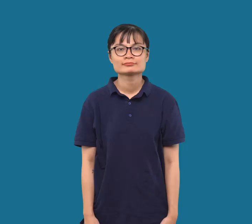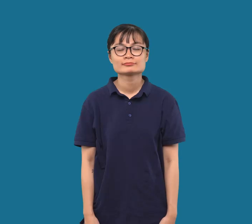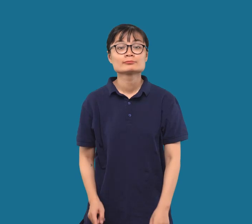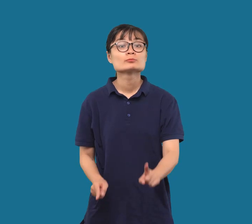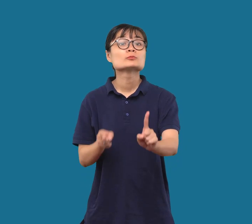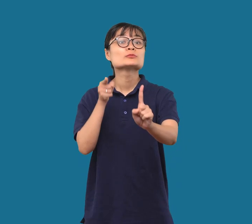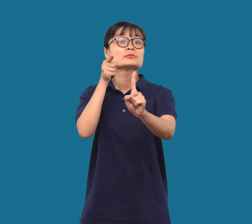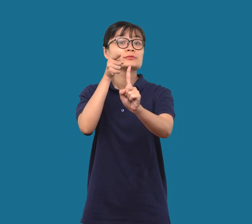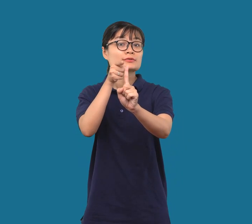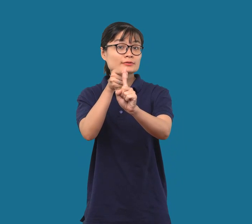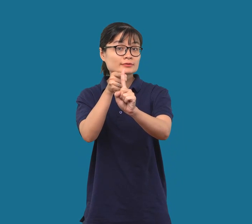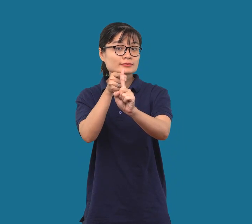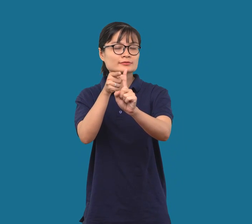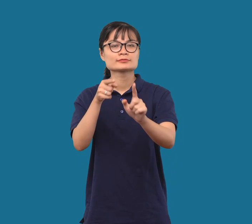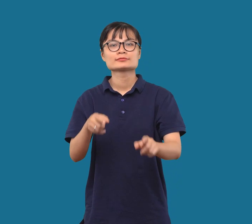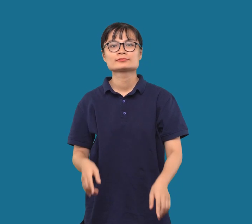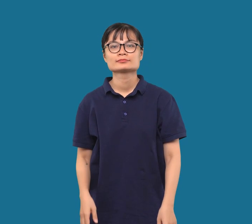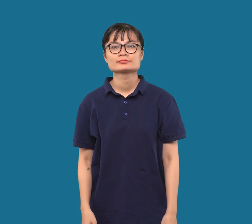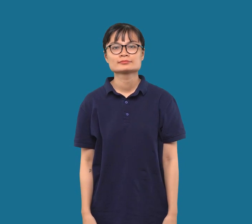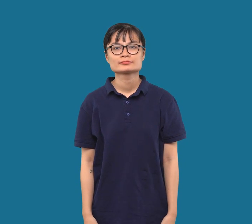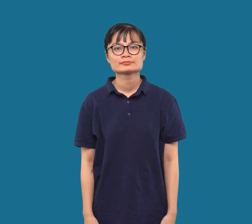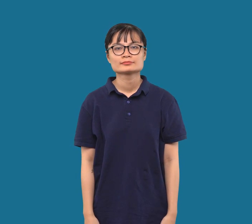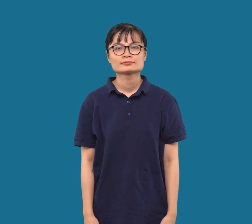mục đích